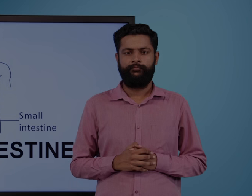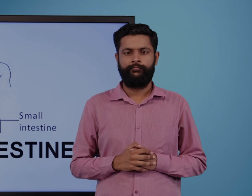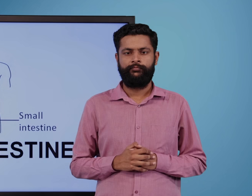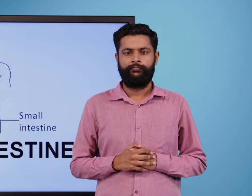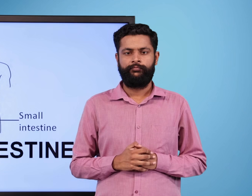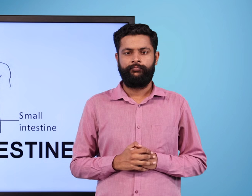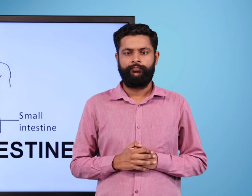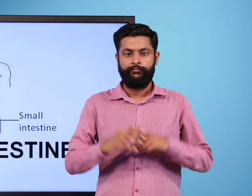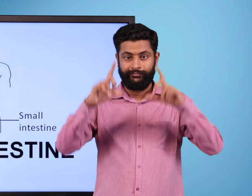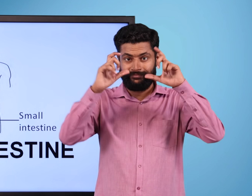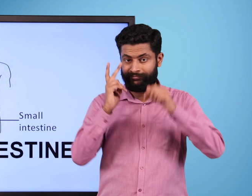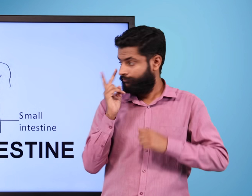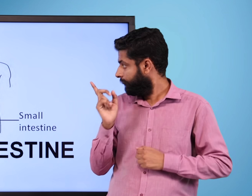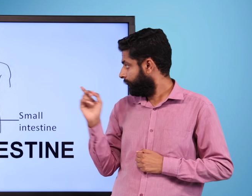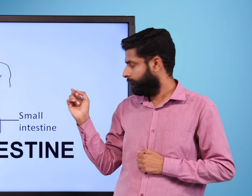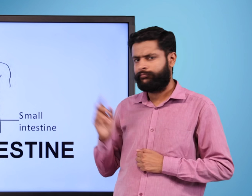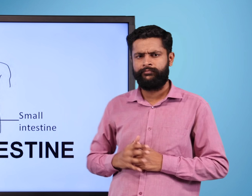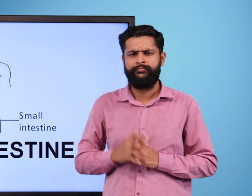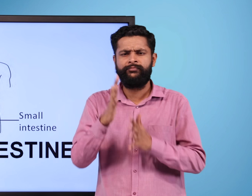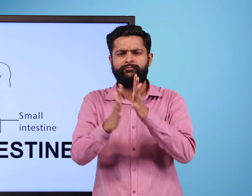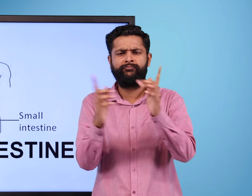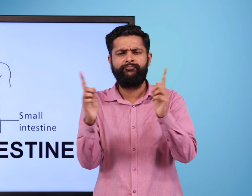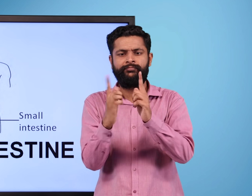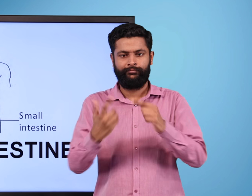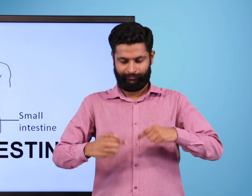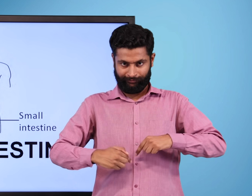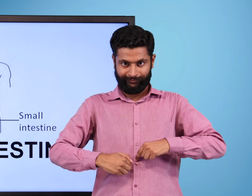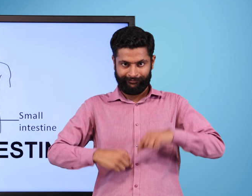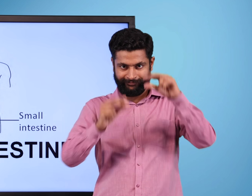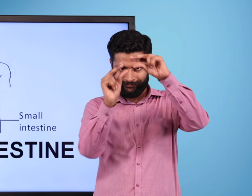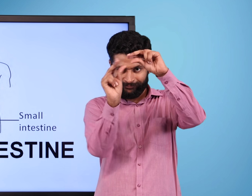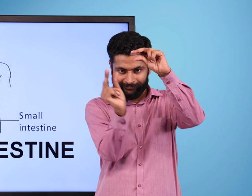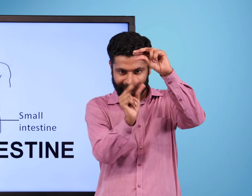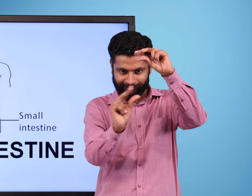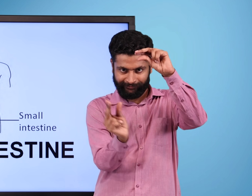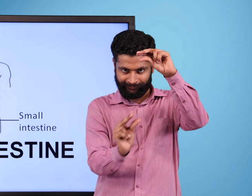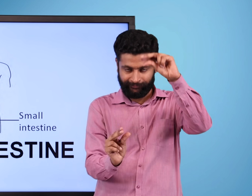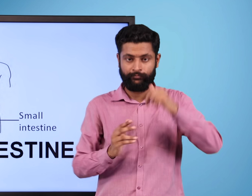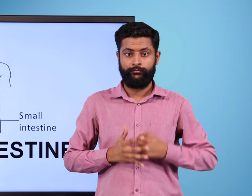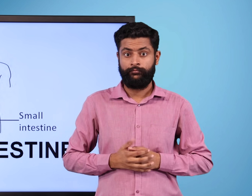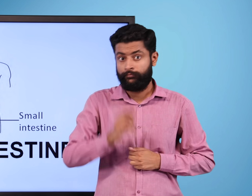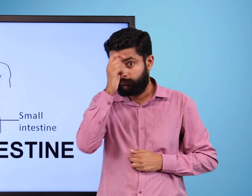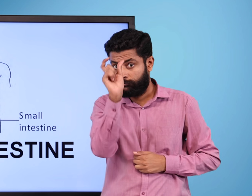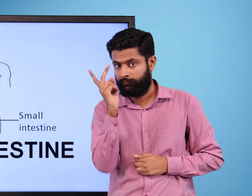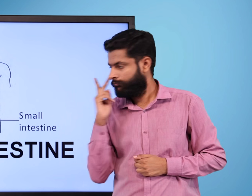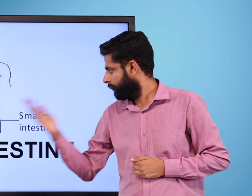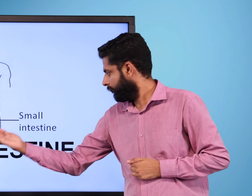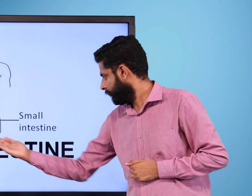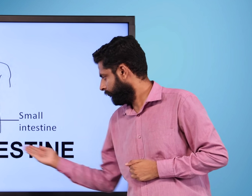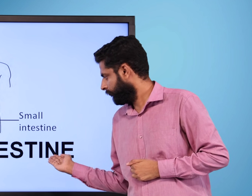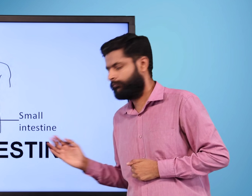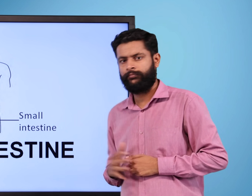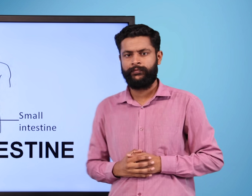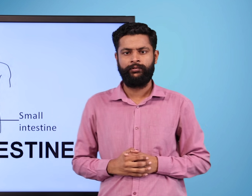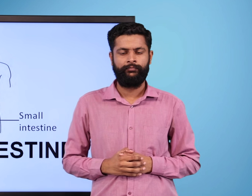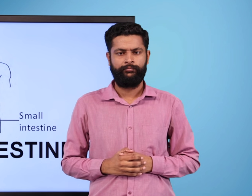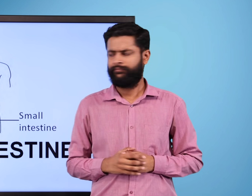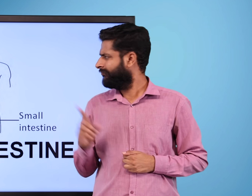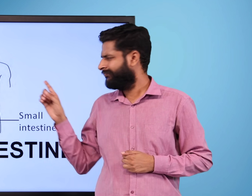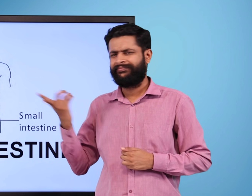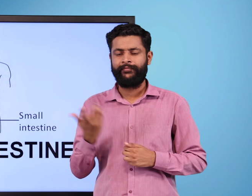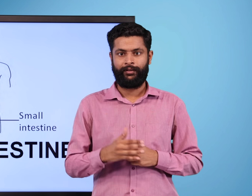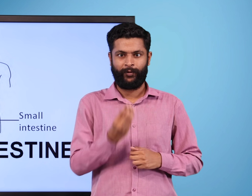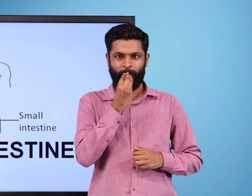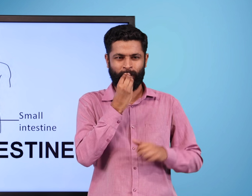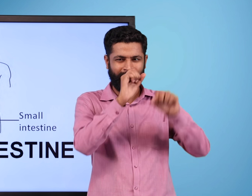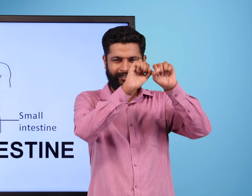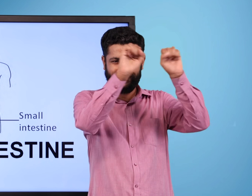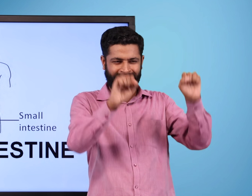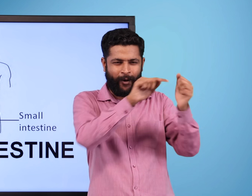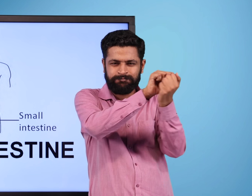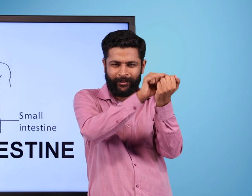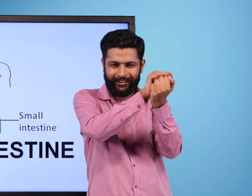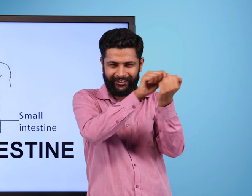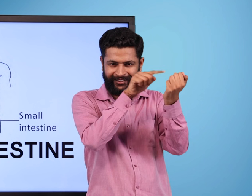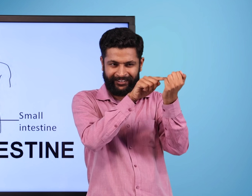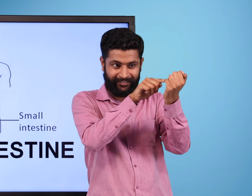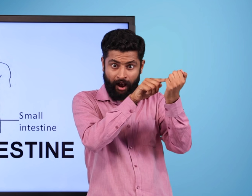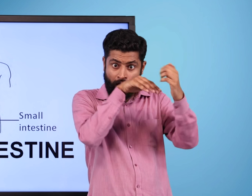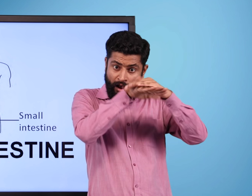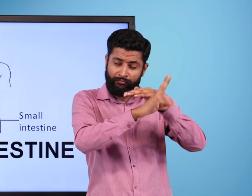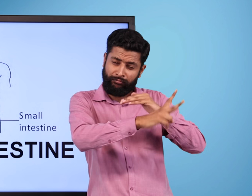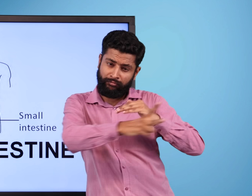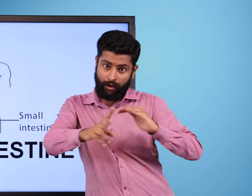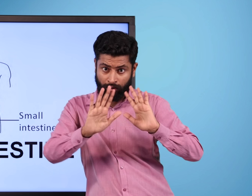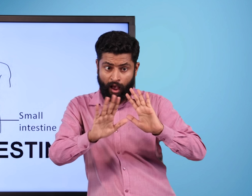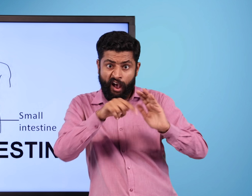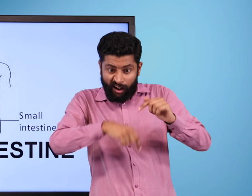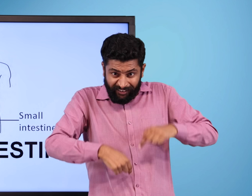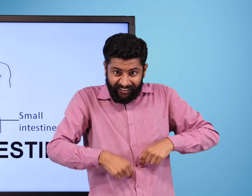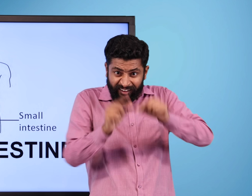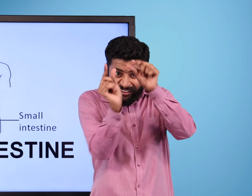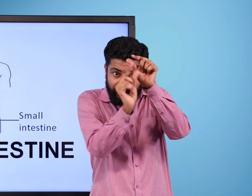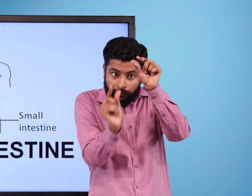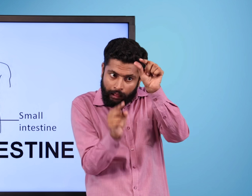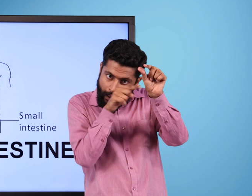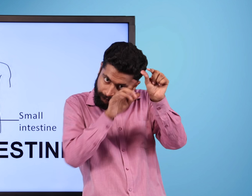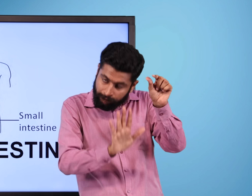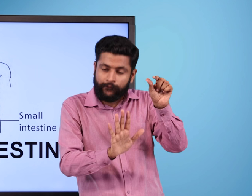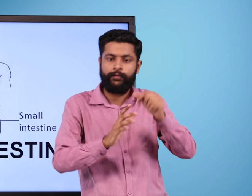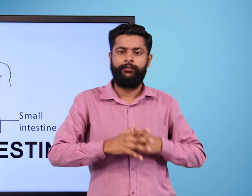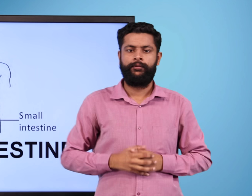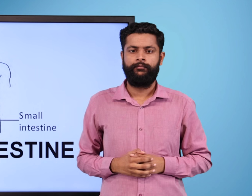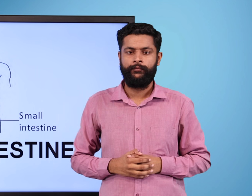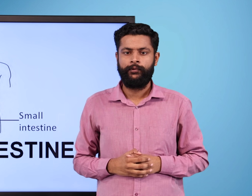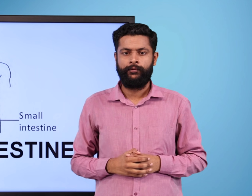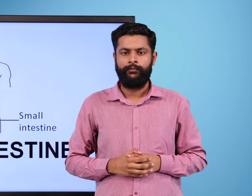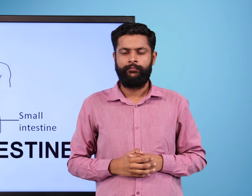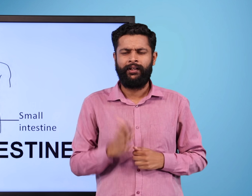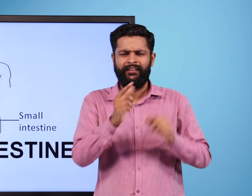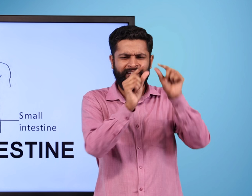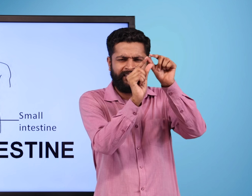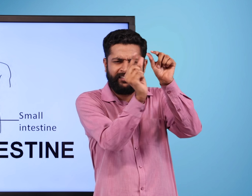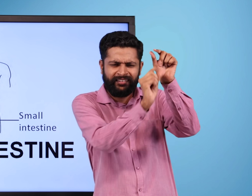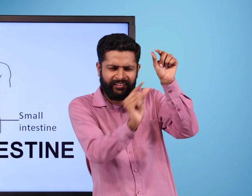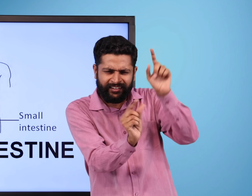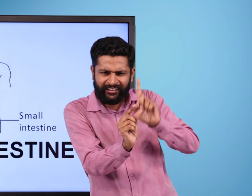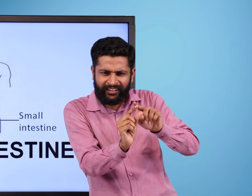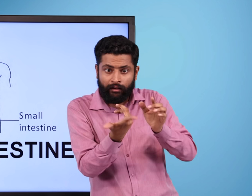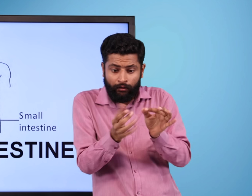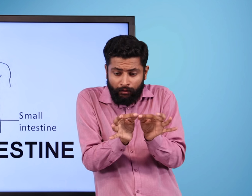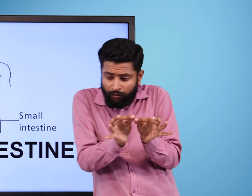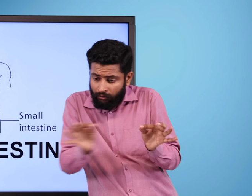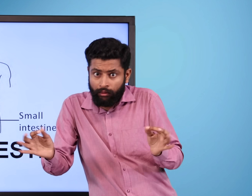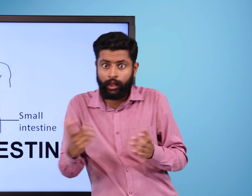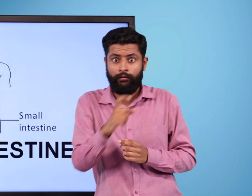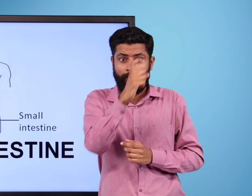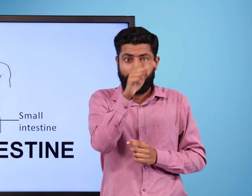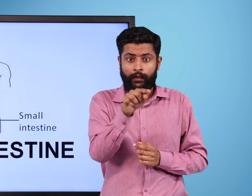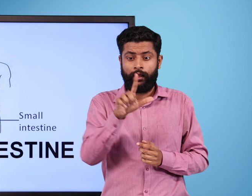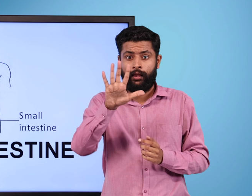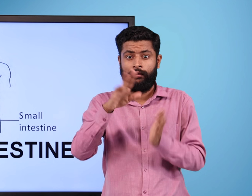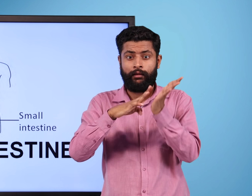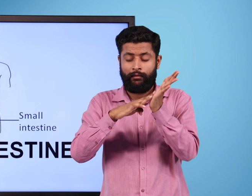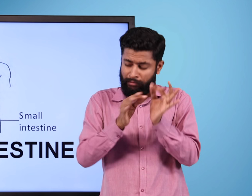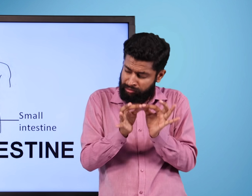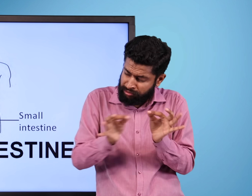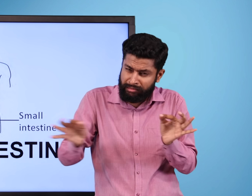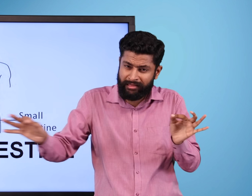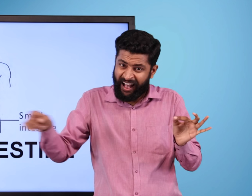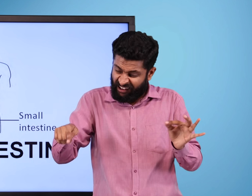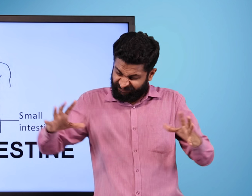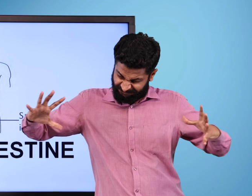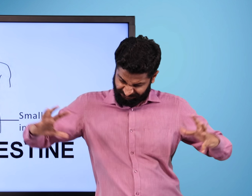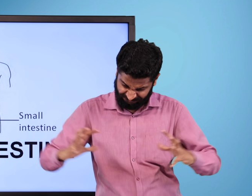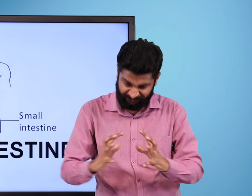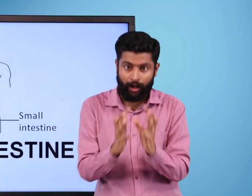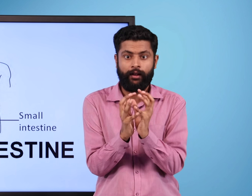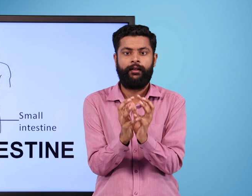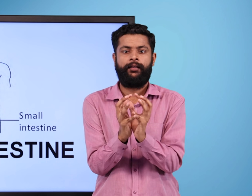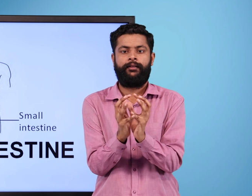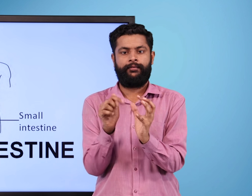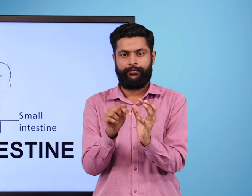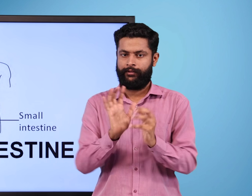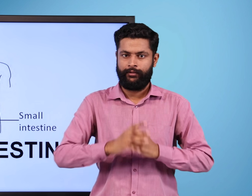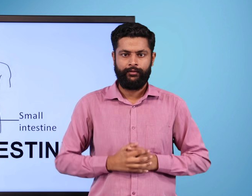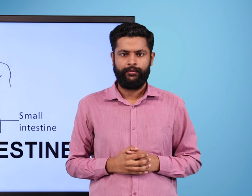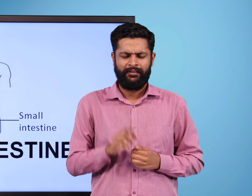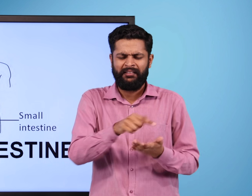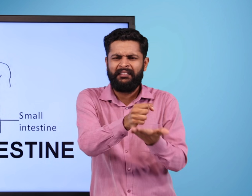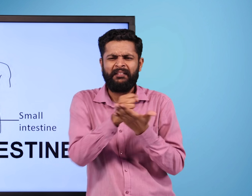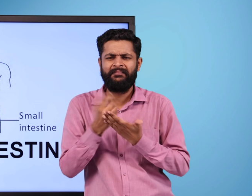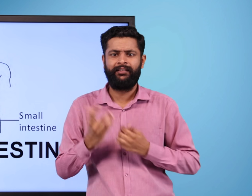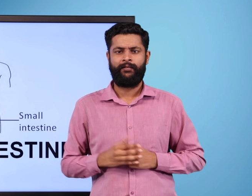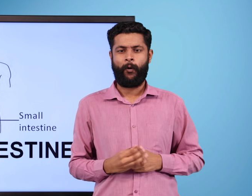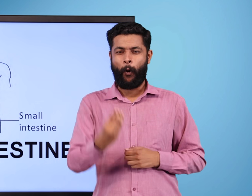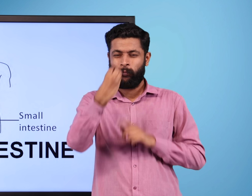Small Intestine This is the sign for small intestine. The small intestine is a part of the digestive system. The small intestine is highly coiled and is about 7.5 metres long. It helps in digestion of food.